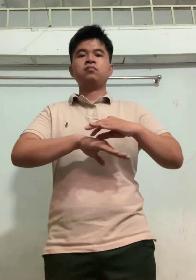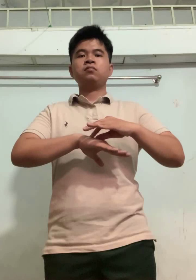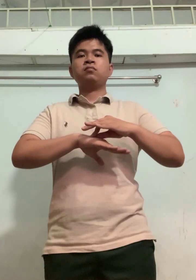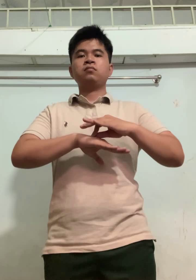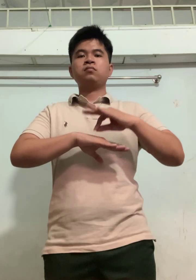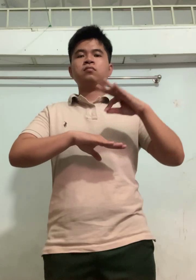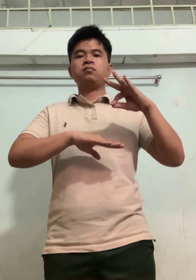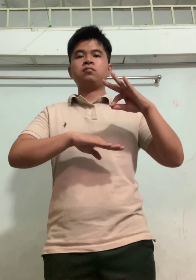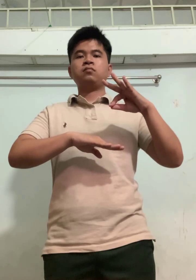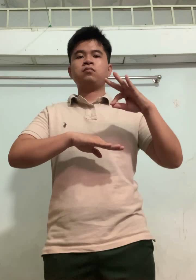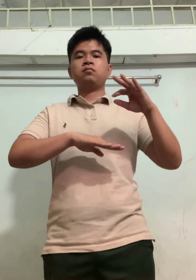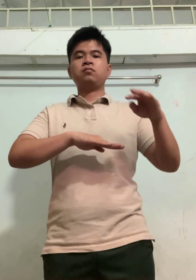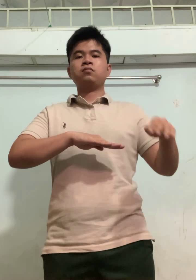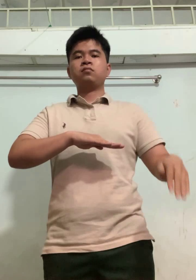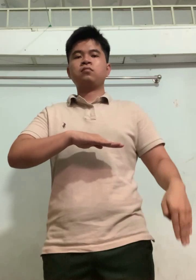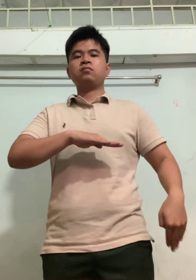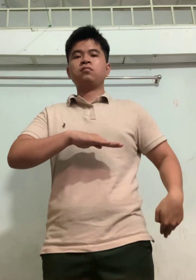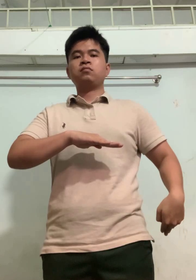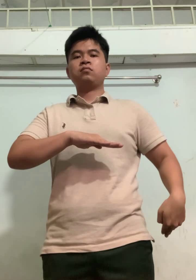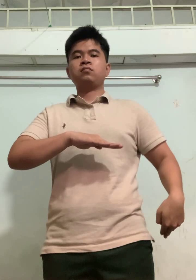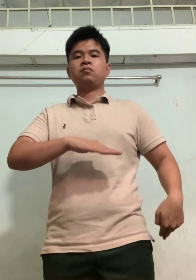tuan sau